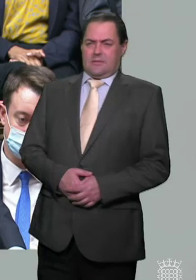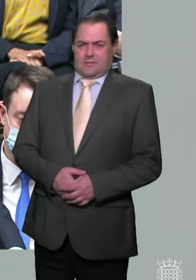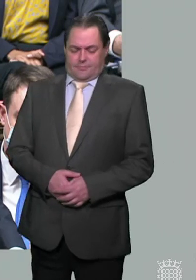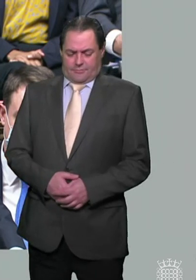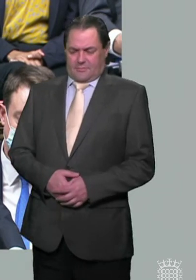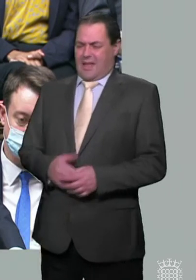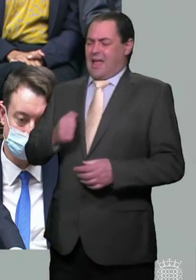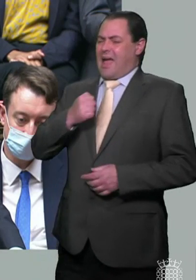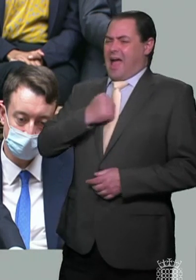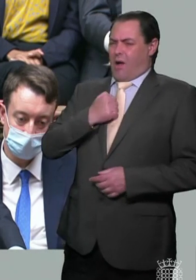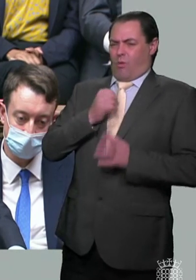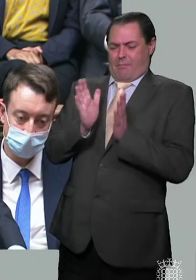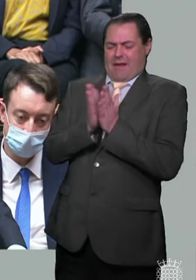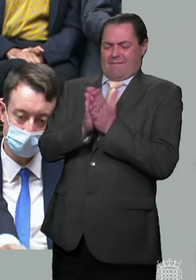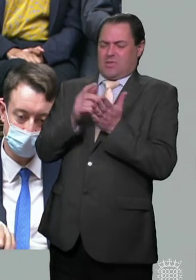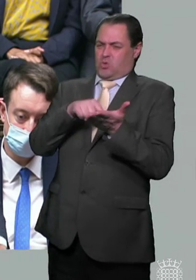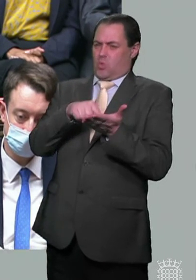to review business rates. We are publishing our conclusions today.